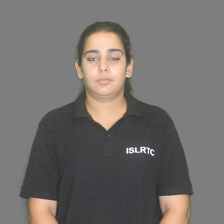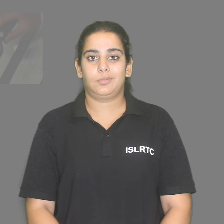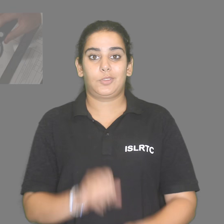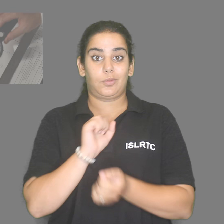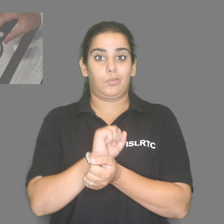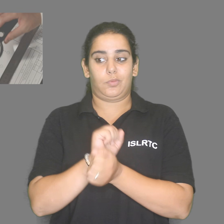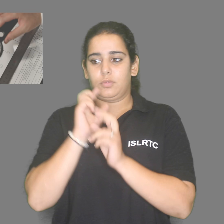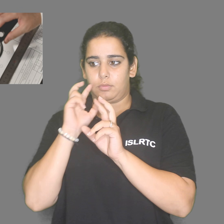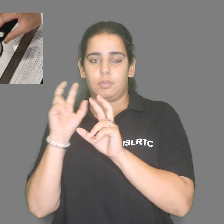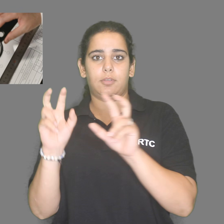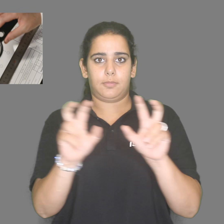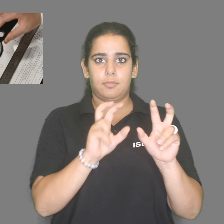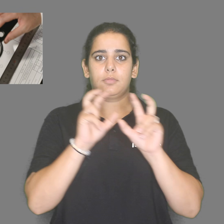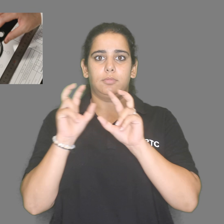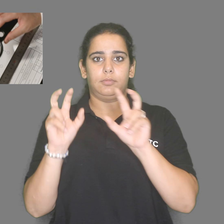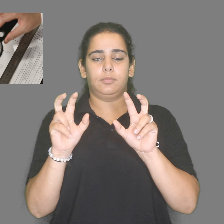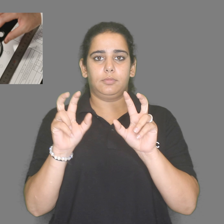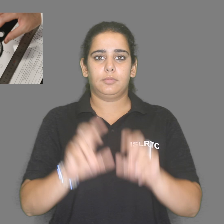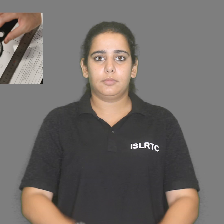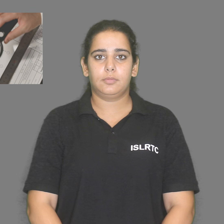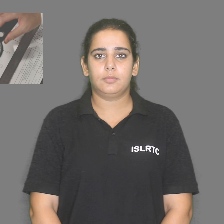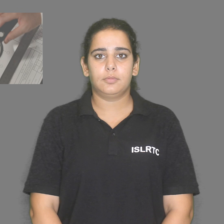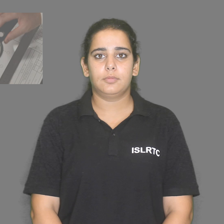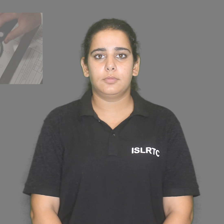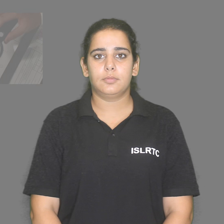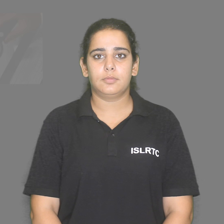Inspection